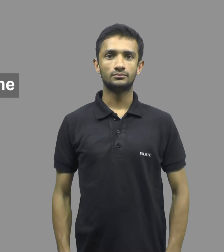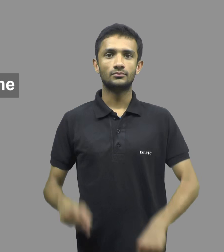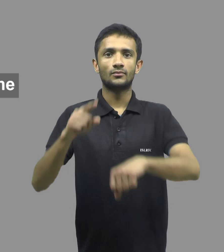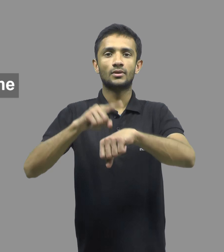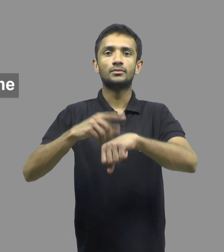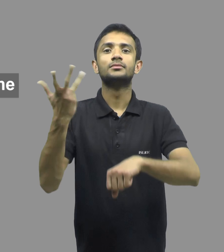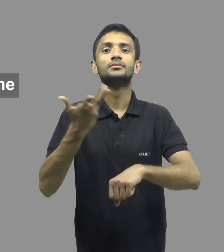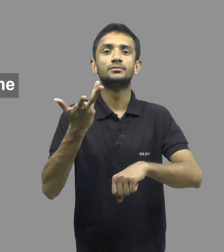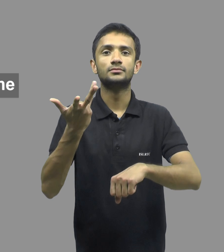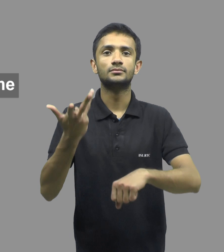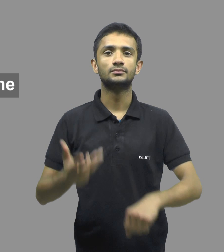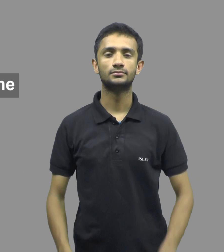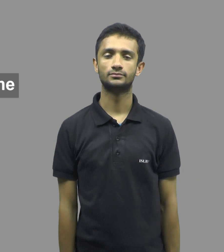What Time